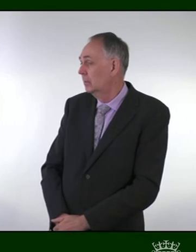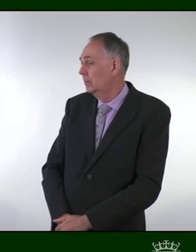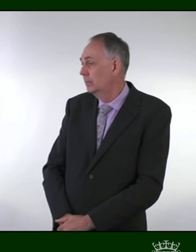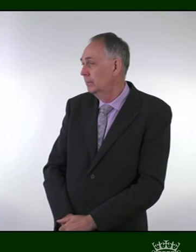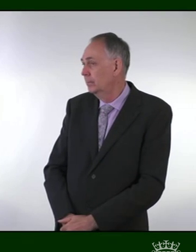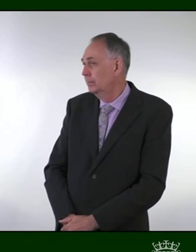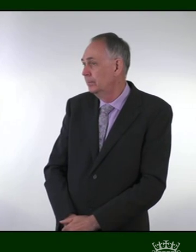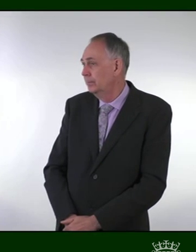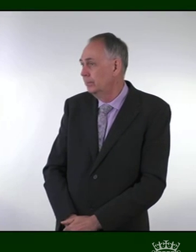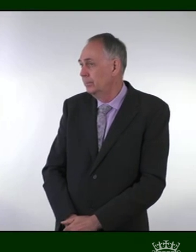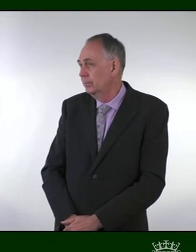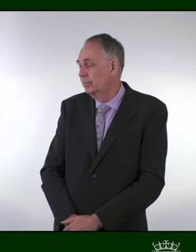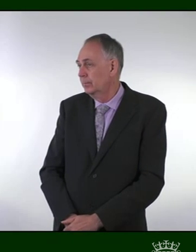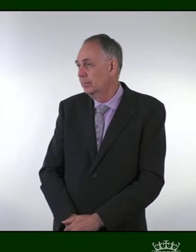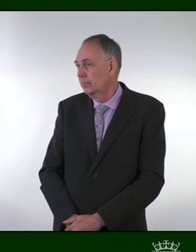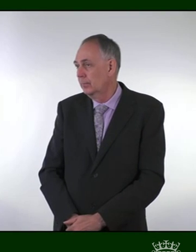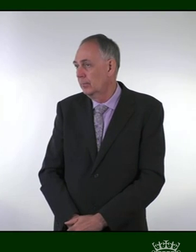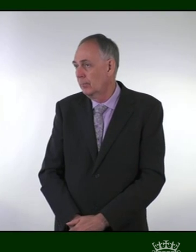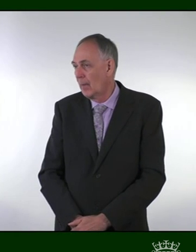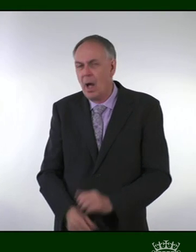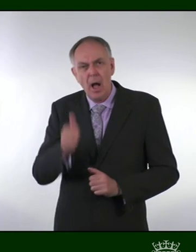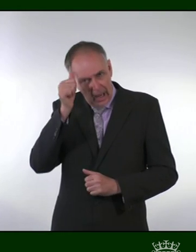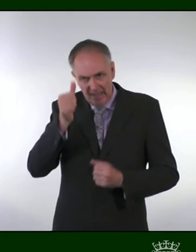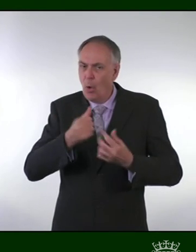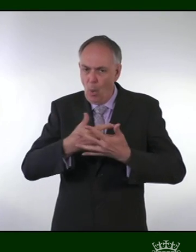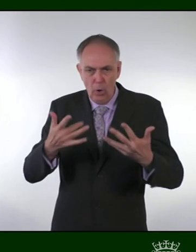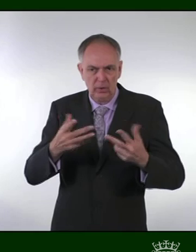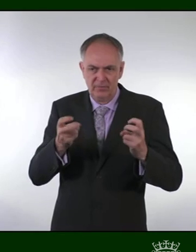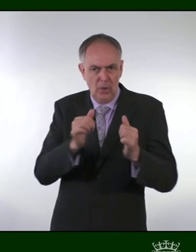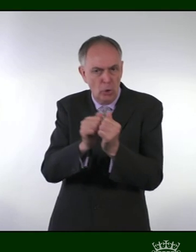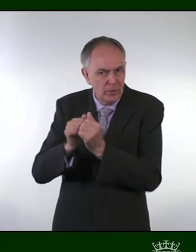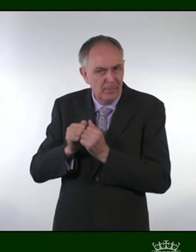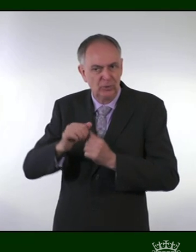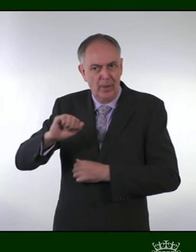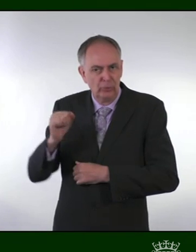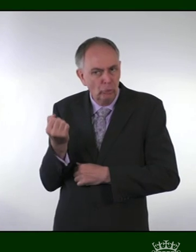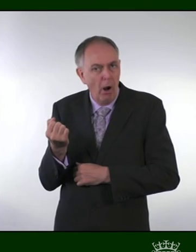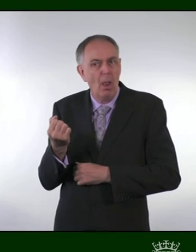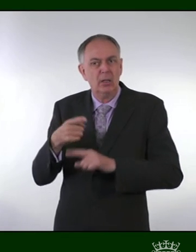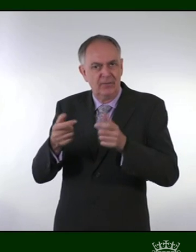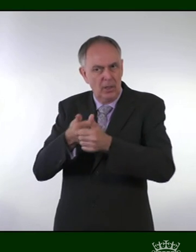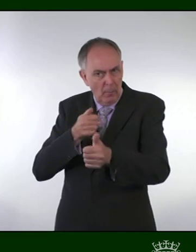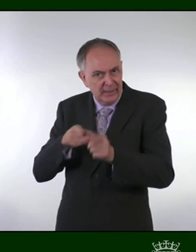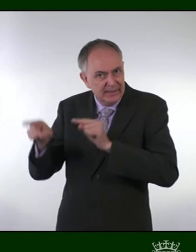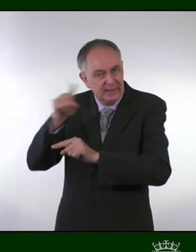I know that we have done a number of growth deals in Scotland recently and that we intend to do more.